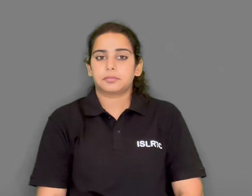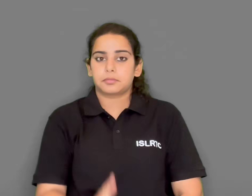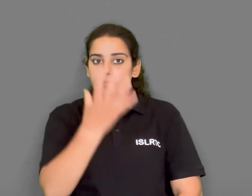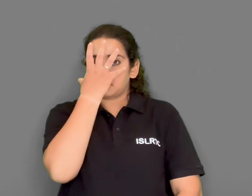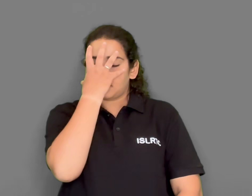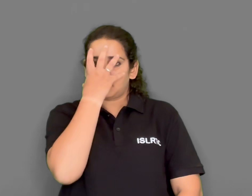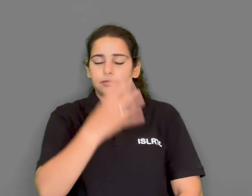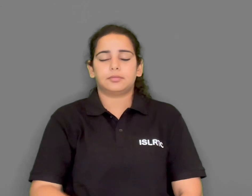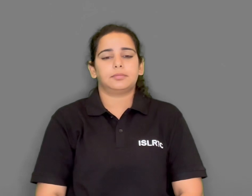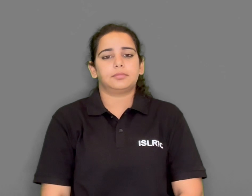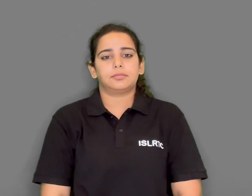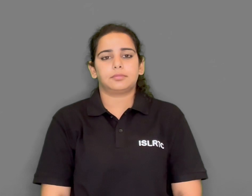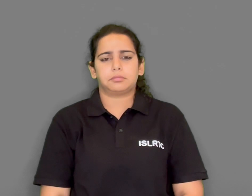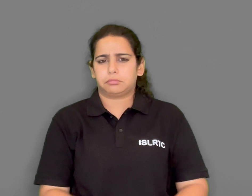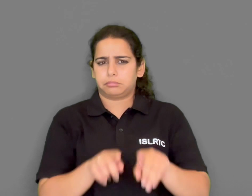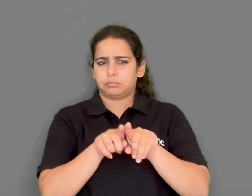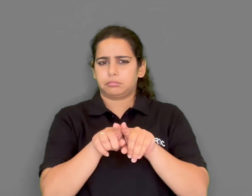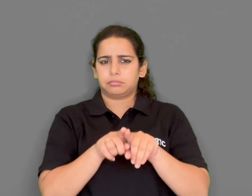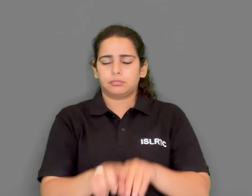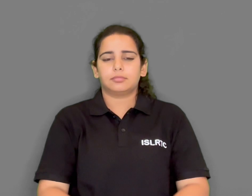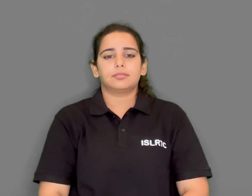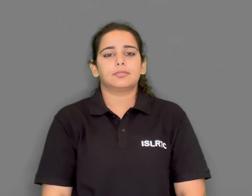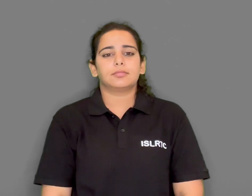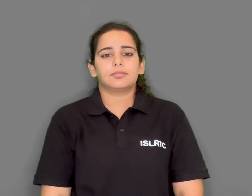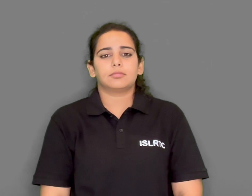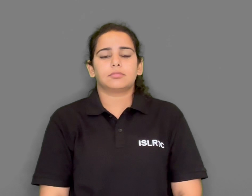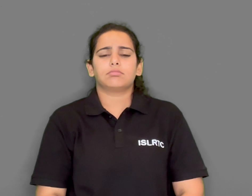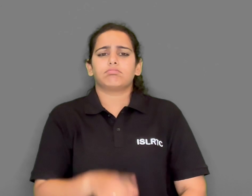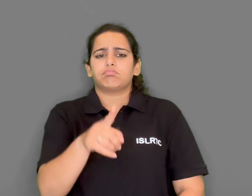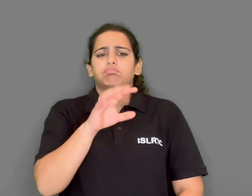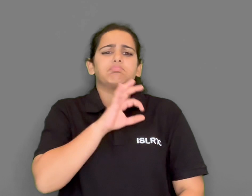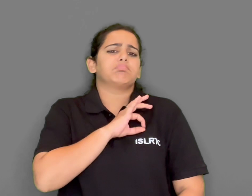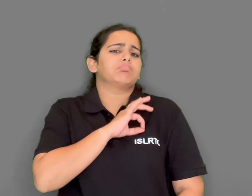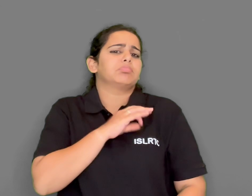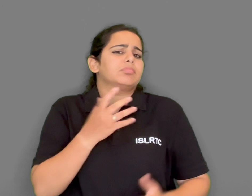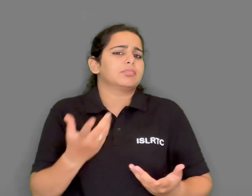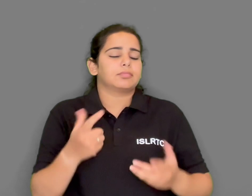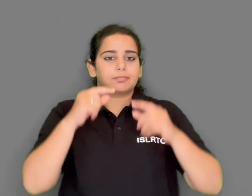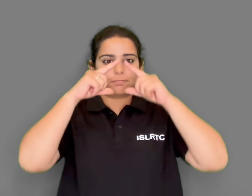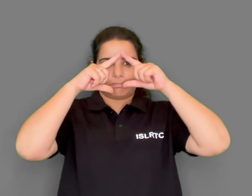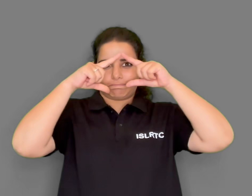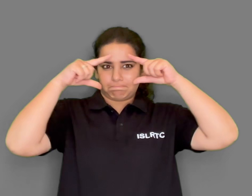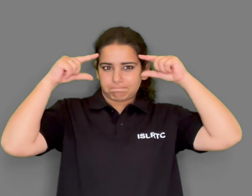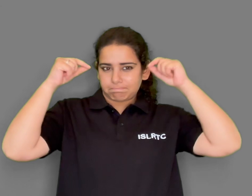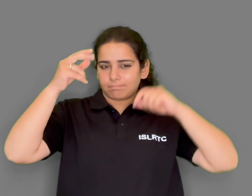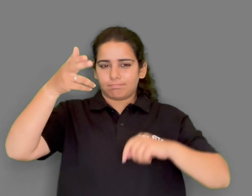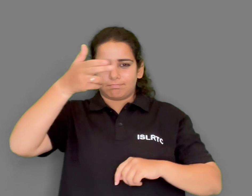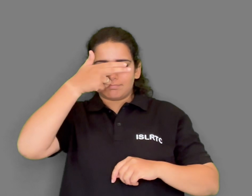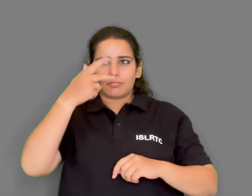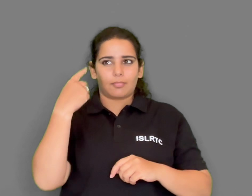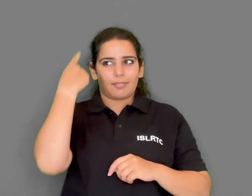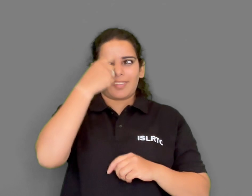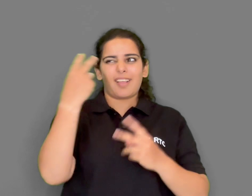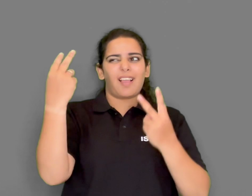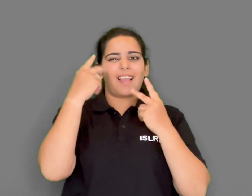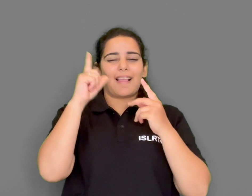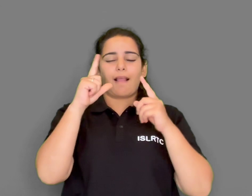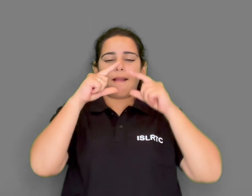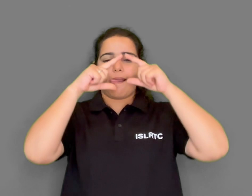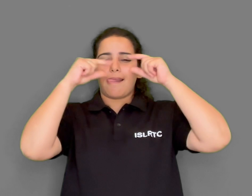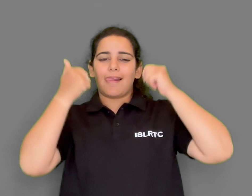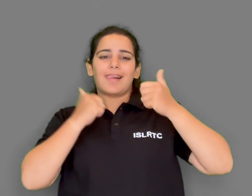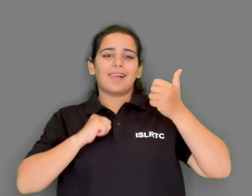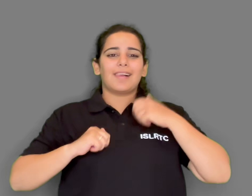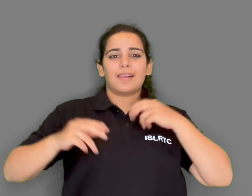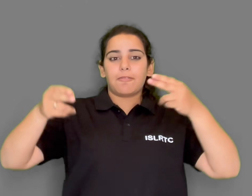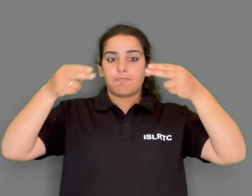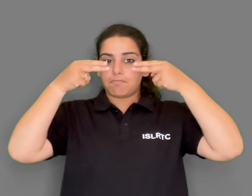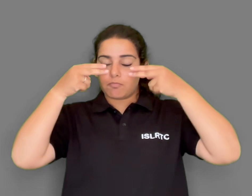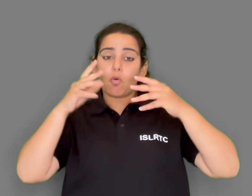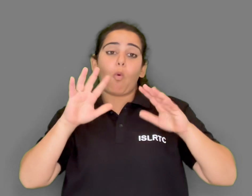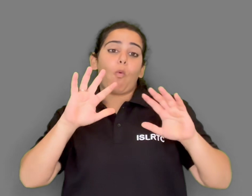Mask A covering for all or part of the face, worn as a disguise, or to amuse or frighten others